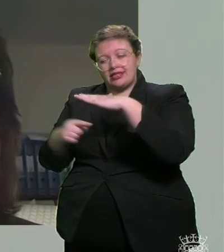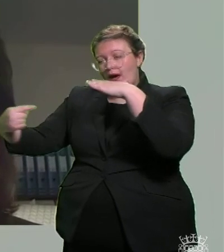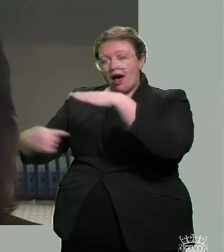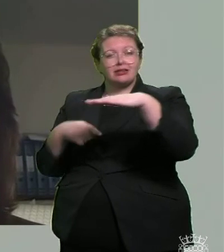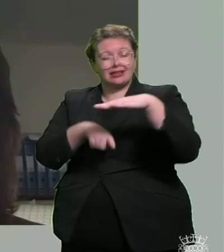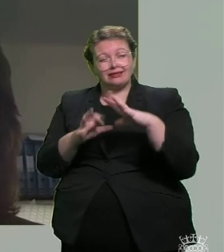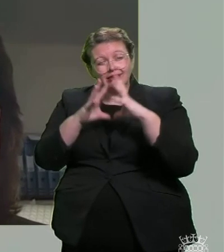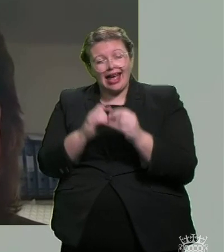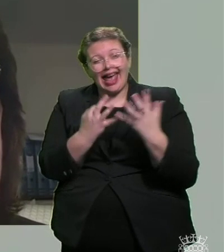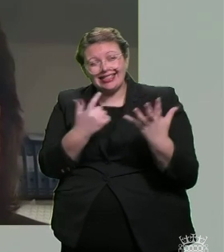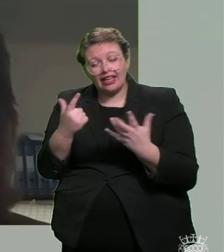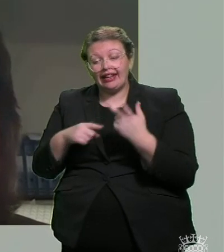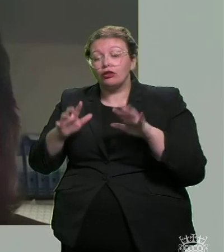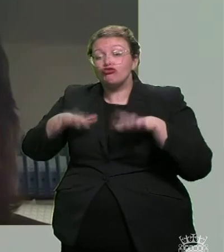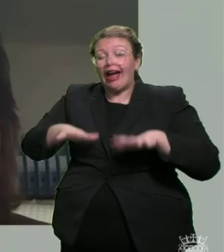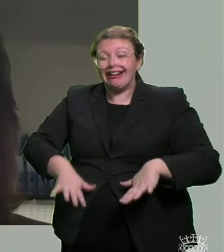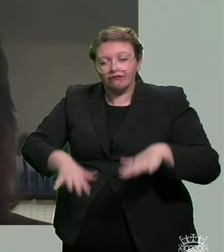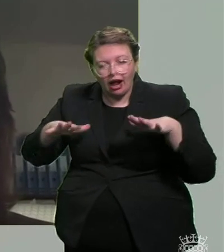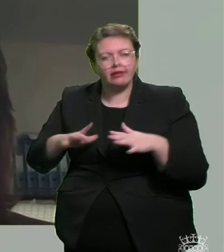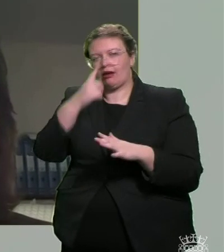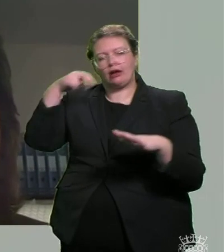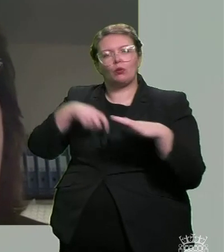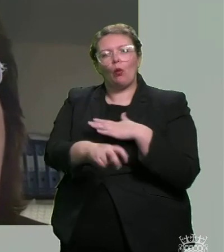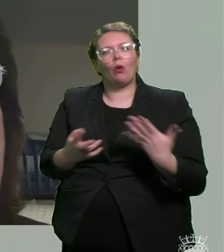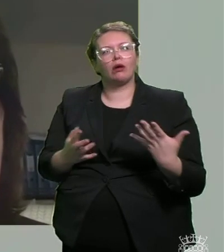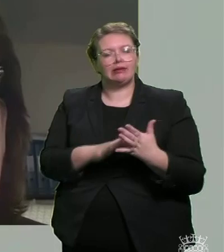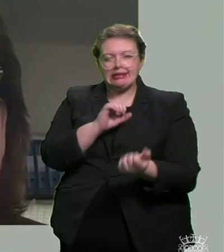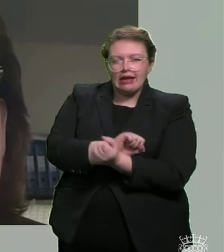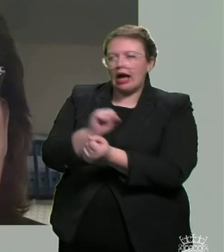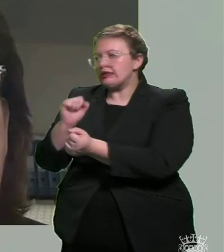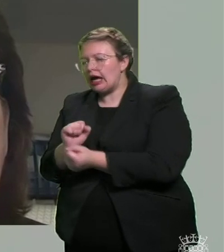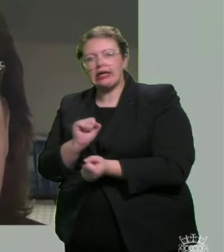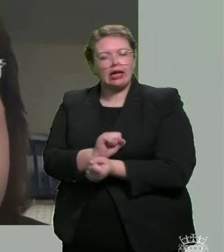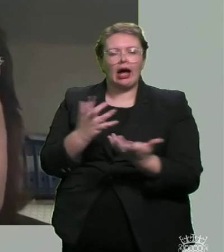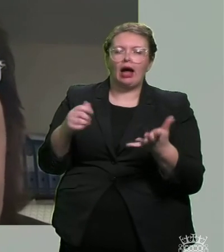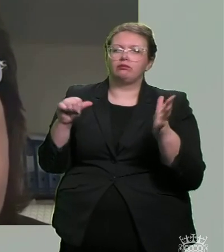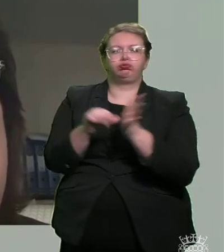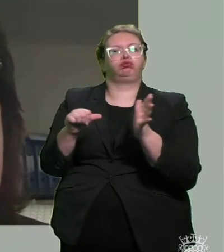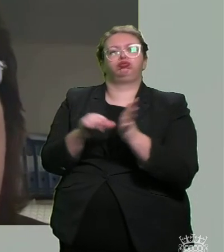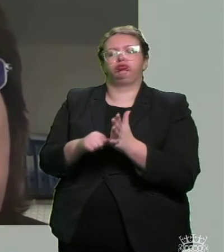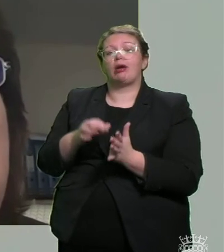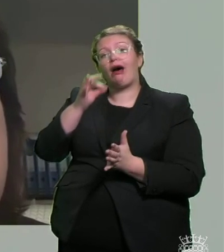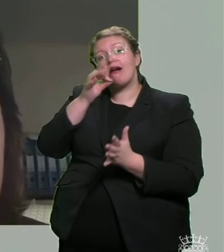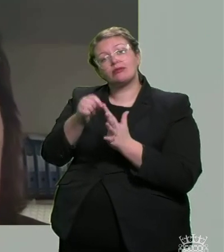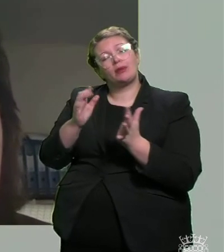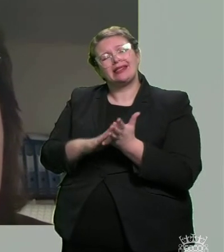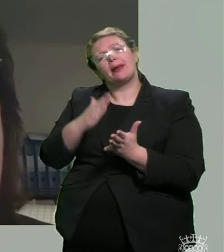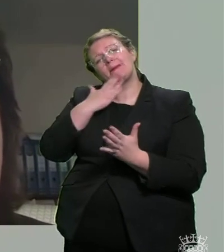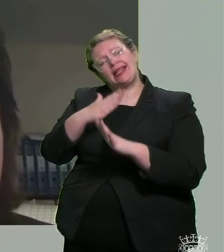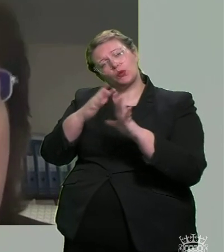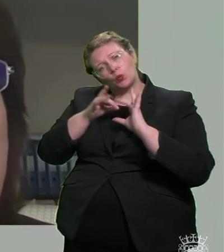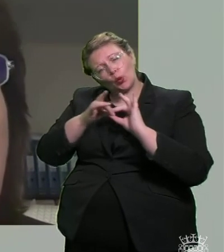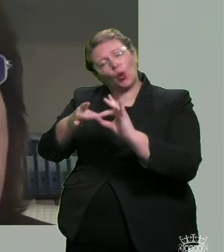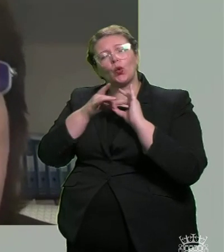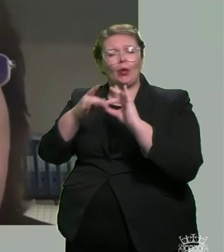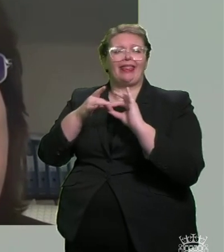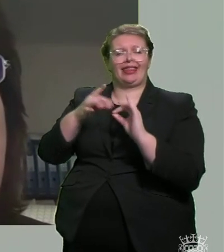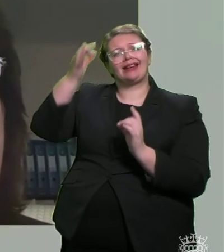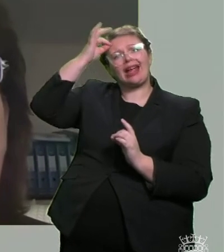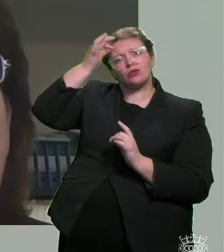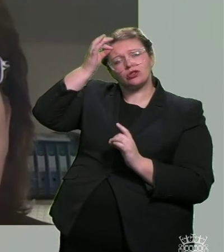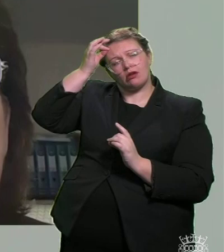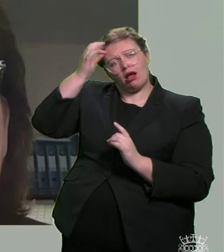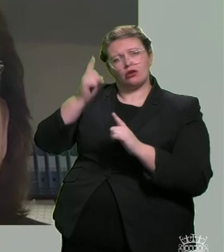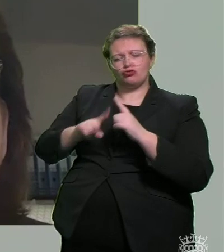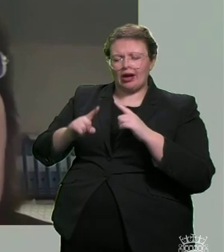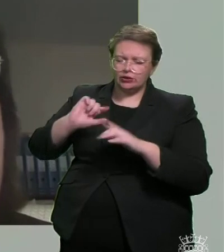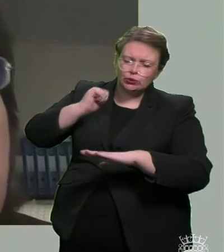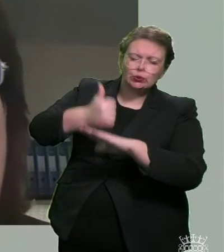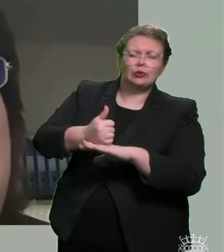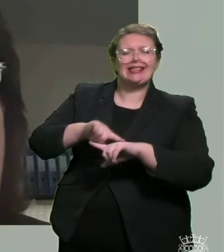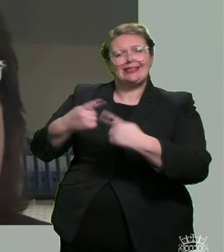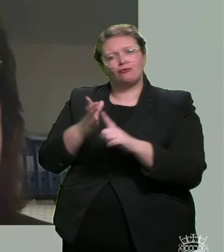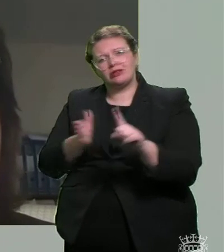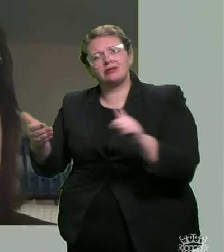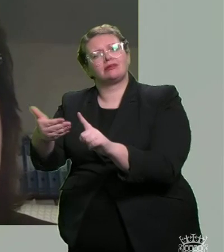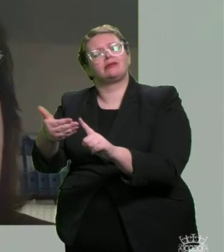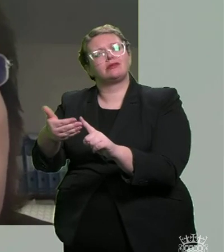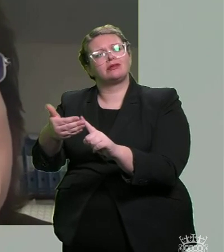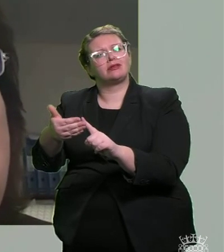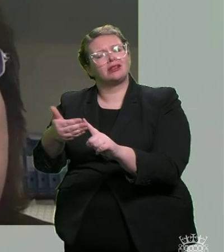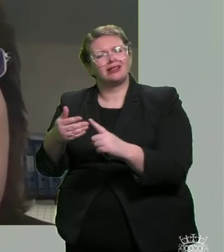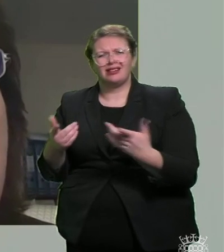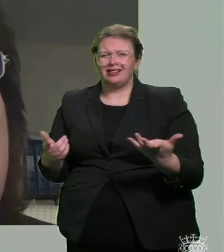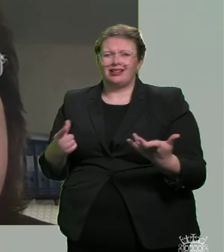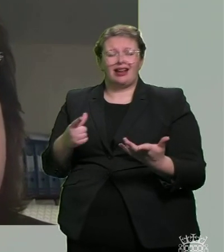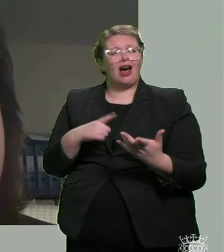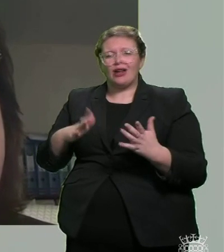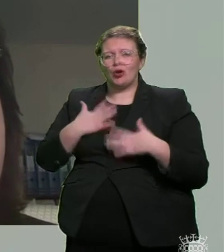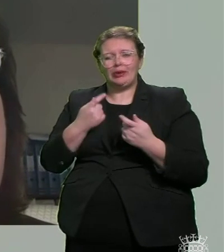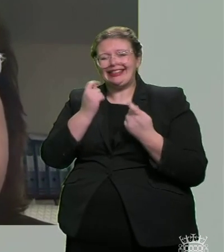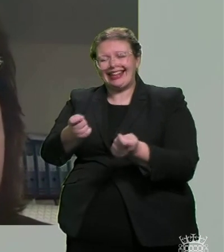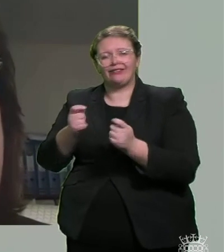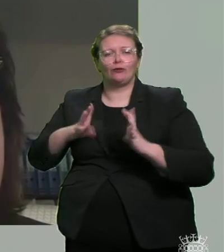Will the right honourable Gentleman ask his officials to work with Lancashire County Council to find and fund a permanent—and I do mean permanent—solution, which does not involve providing canoes?